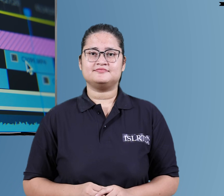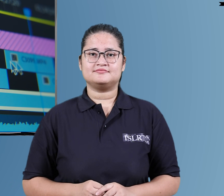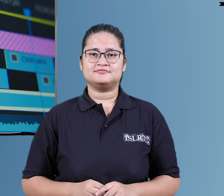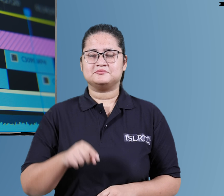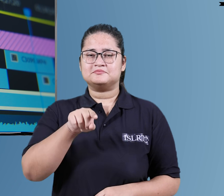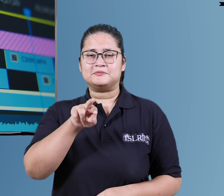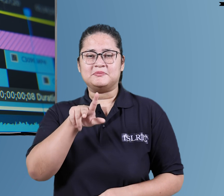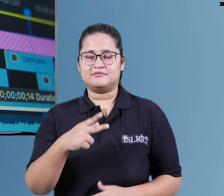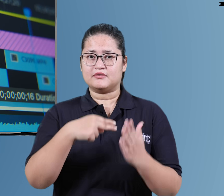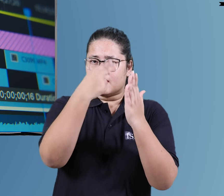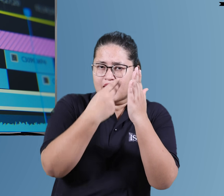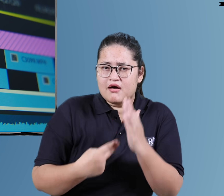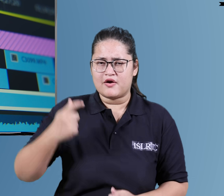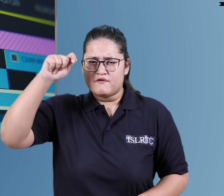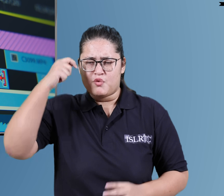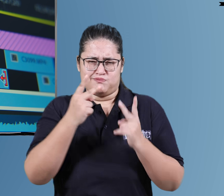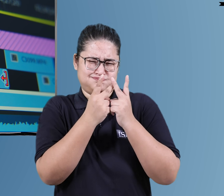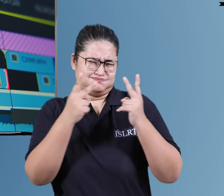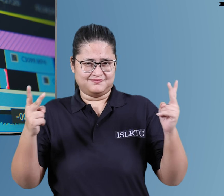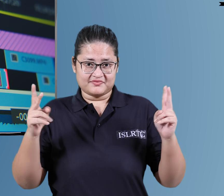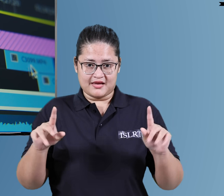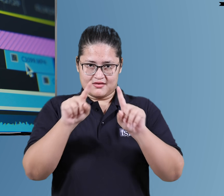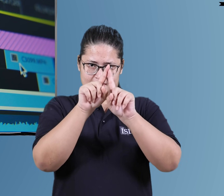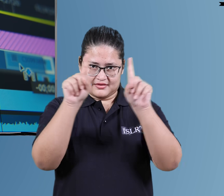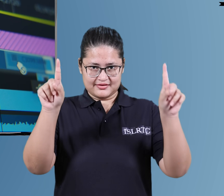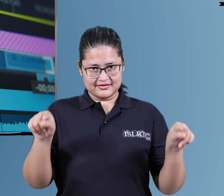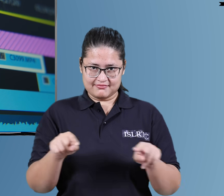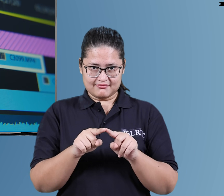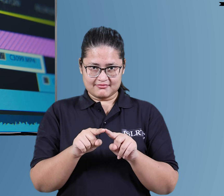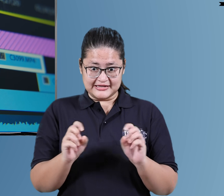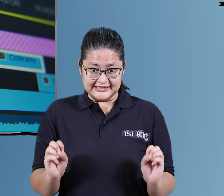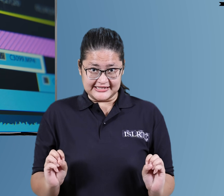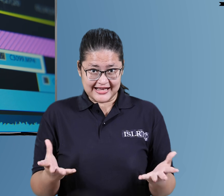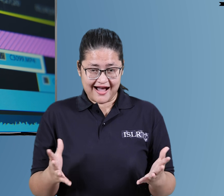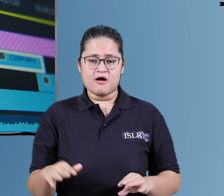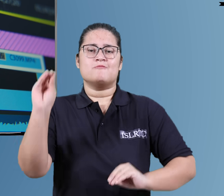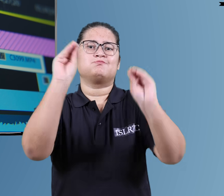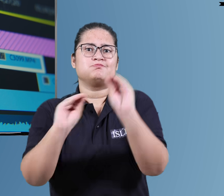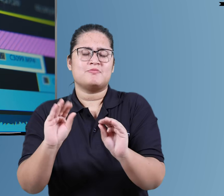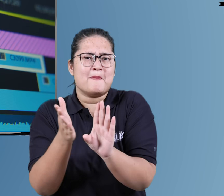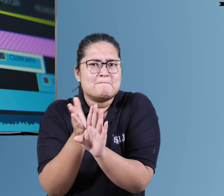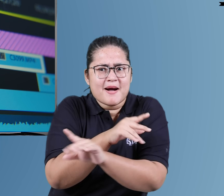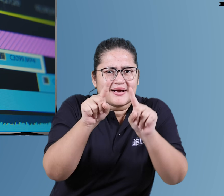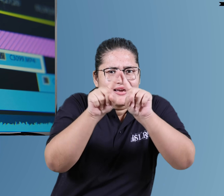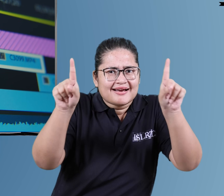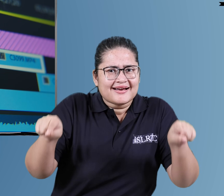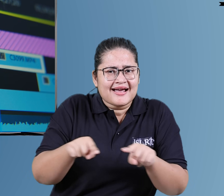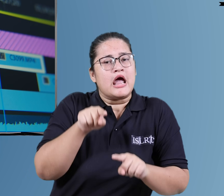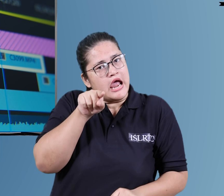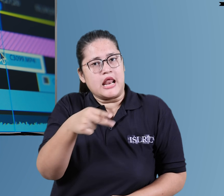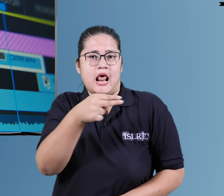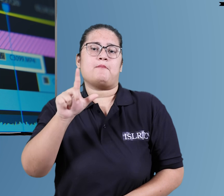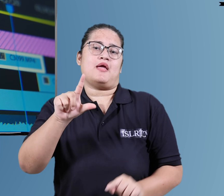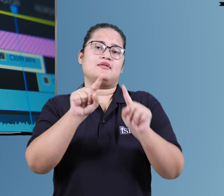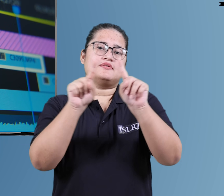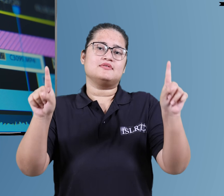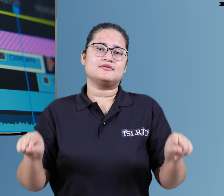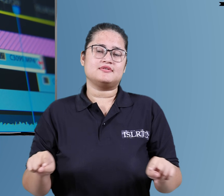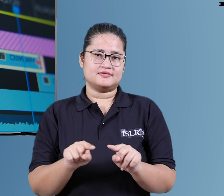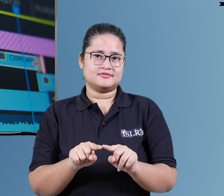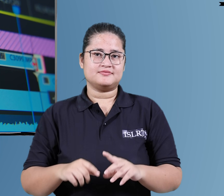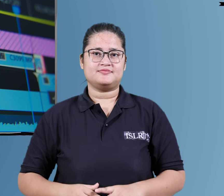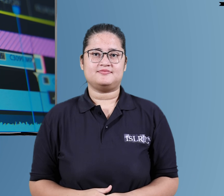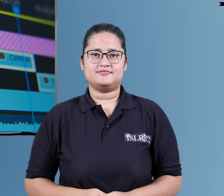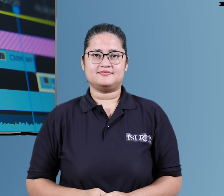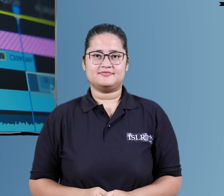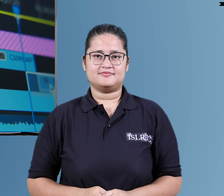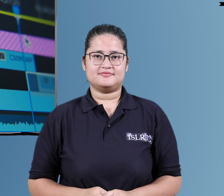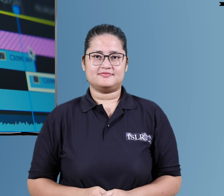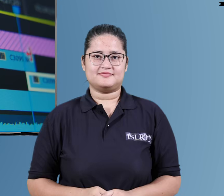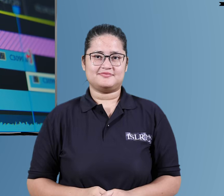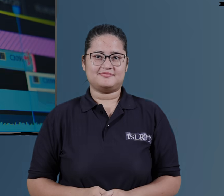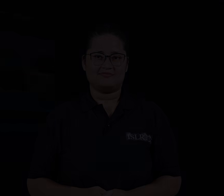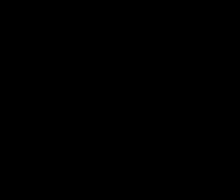Layout is a crucial aspect of designing page screens or video editing. It serves as the foundational framework that guides the arrangement of visual elements, including texts, images, and other components.